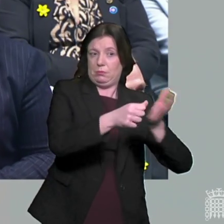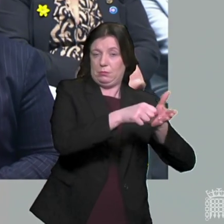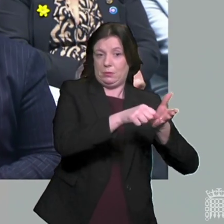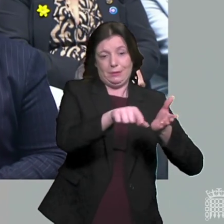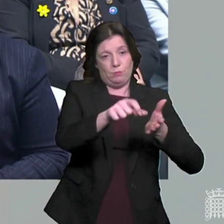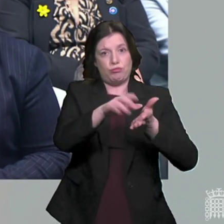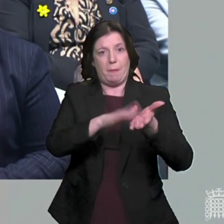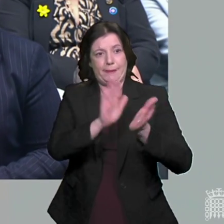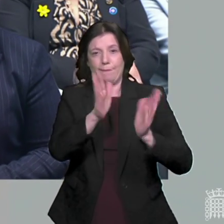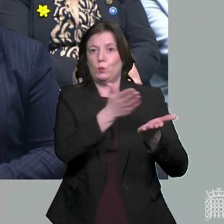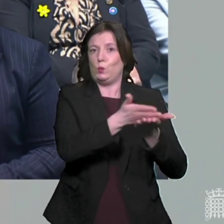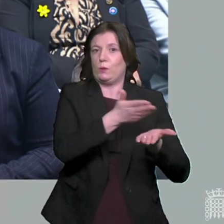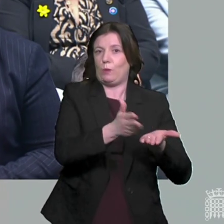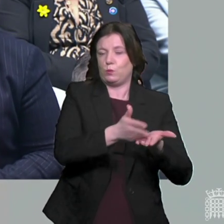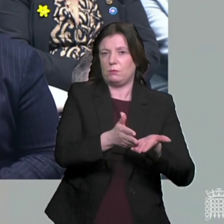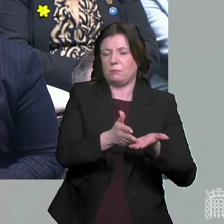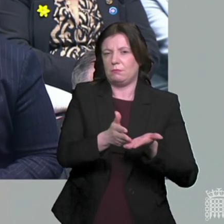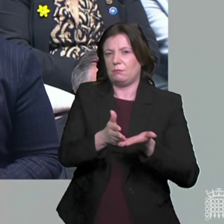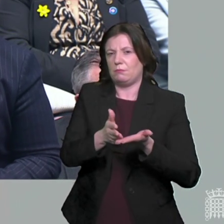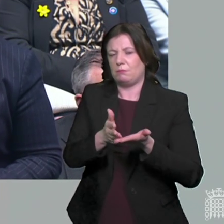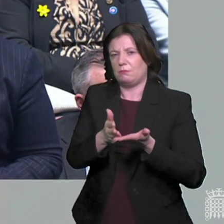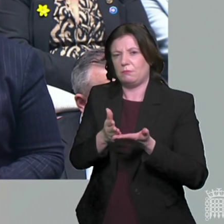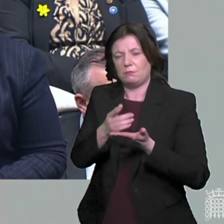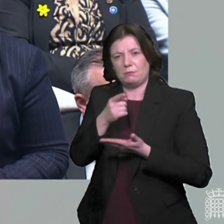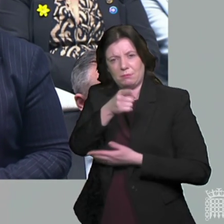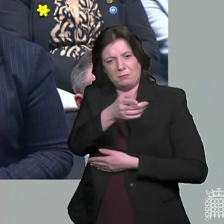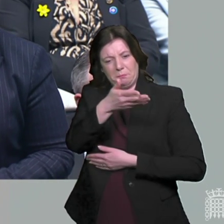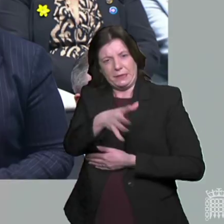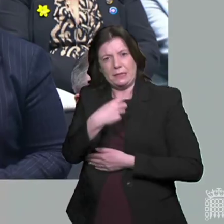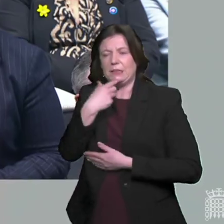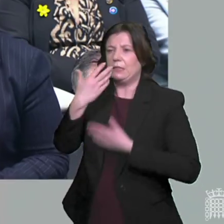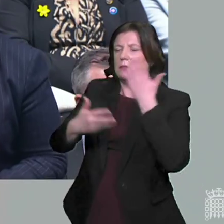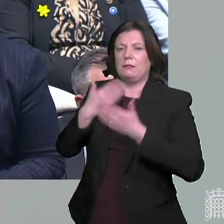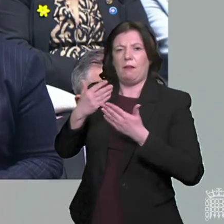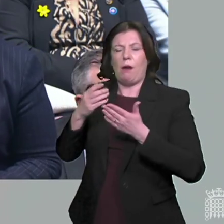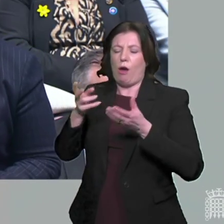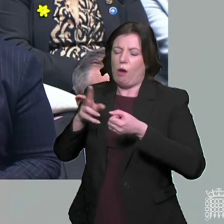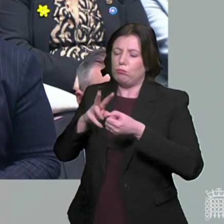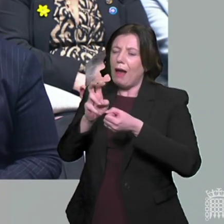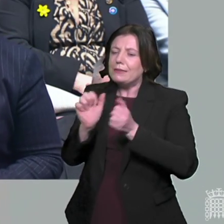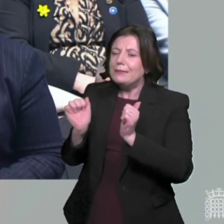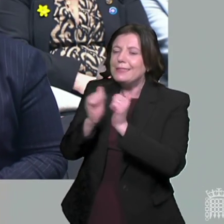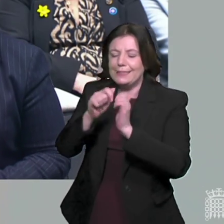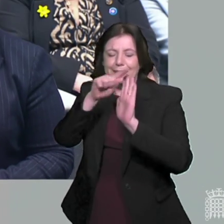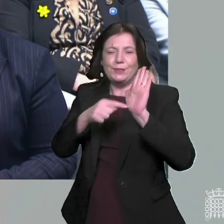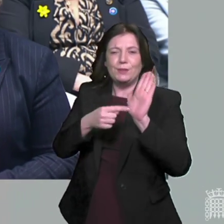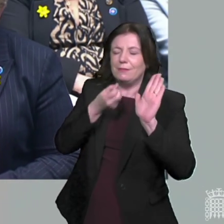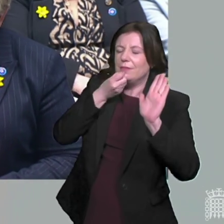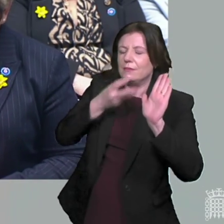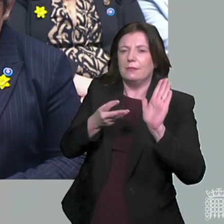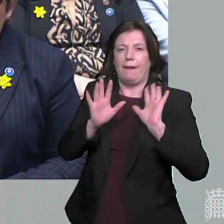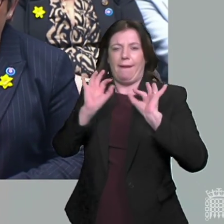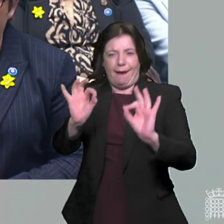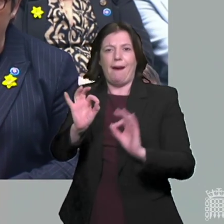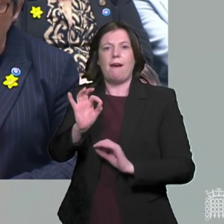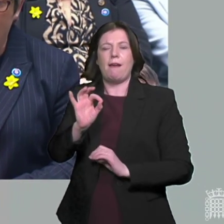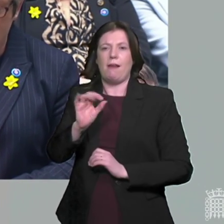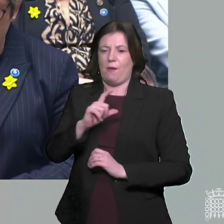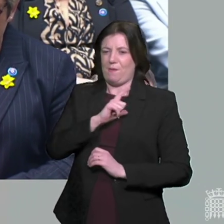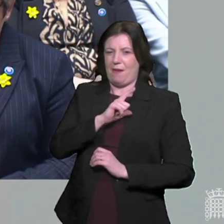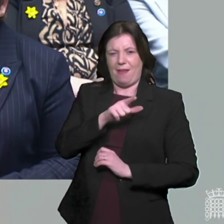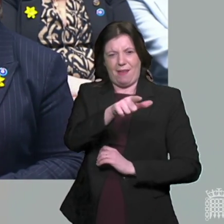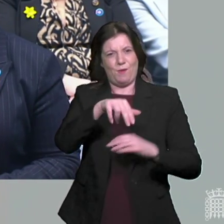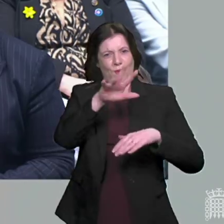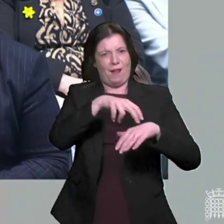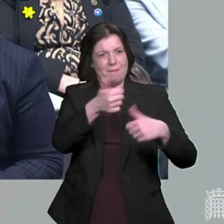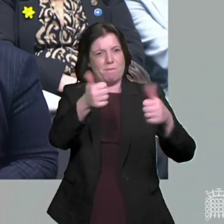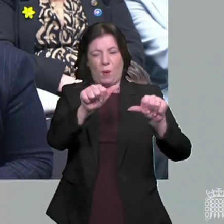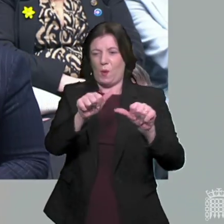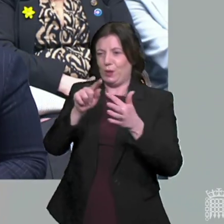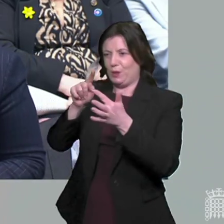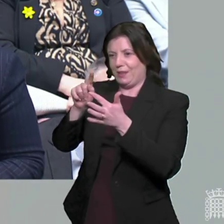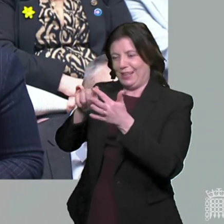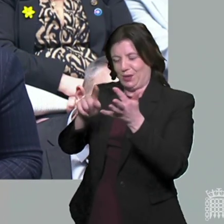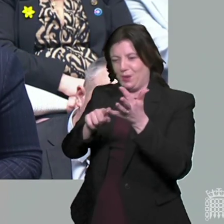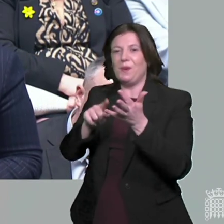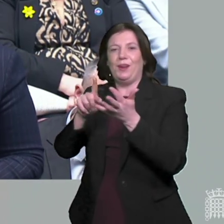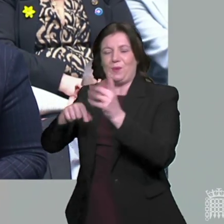The Prime Minister has boasted that his new Brexit deal puts Northern Ireland in an “unbelievably special position” because it will have access to both the UK and EU markets.